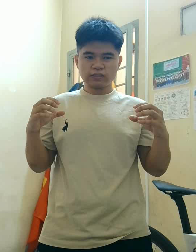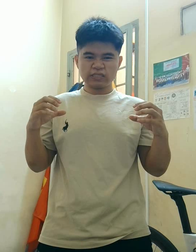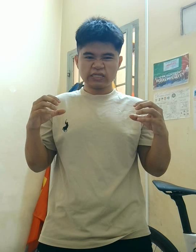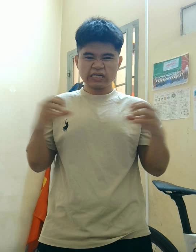cai nhau